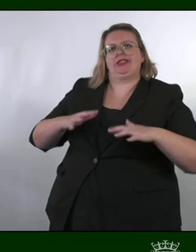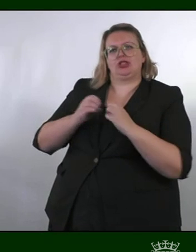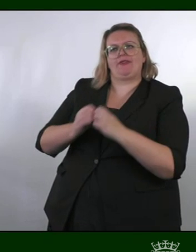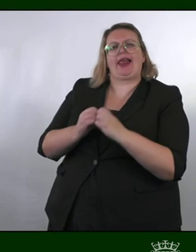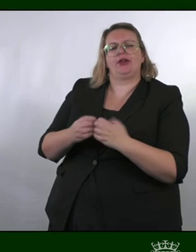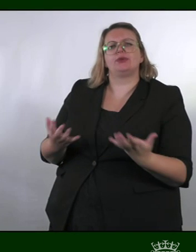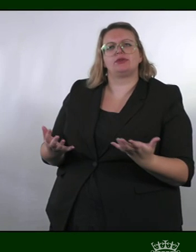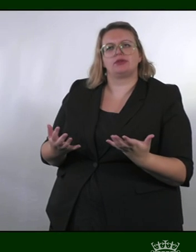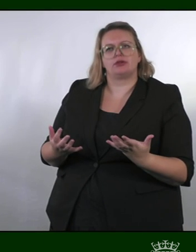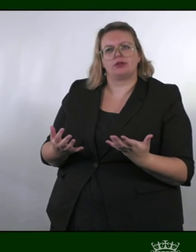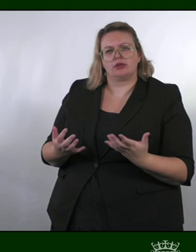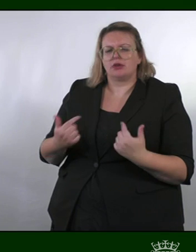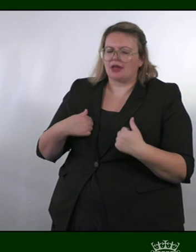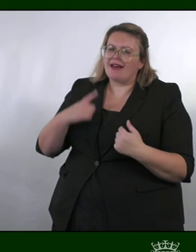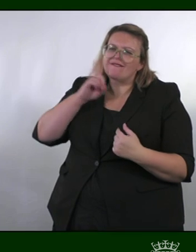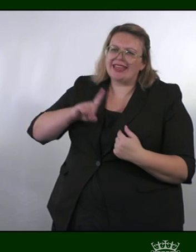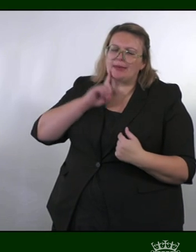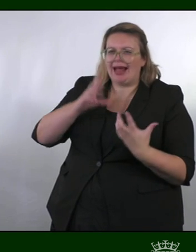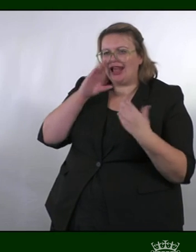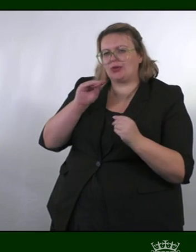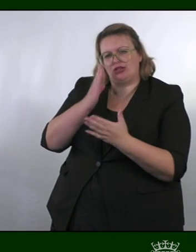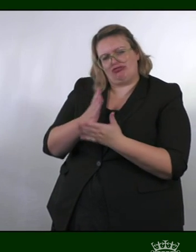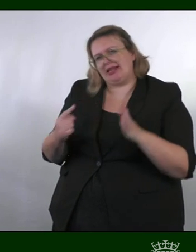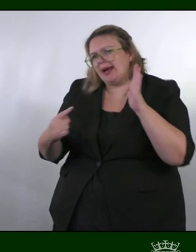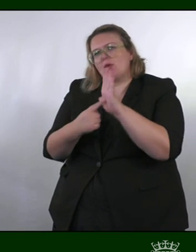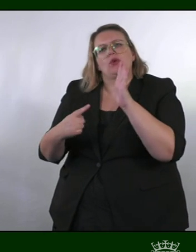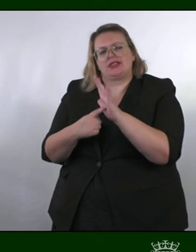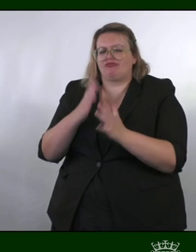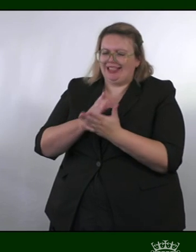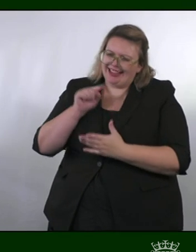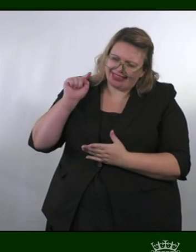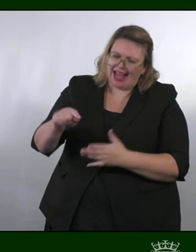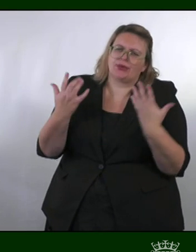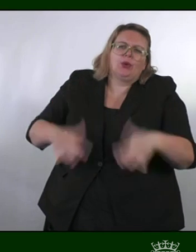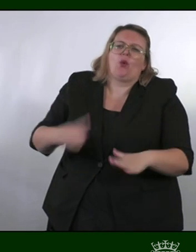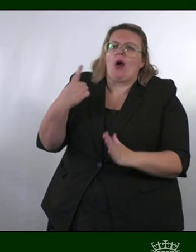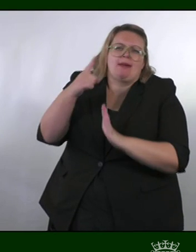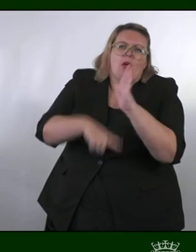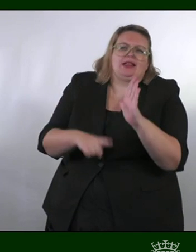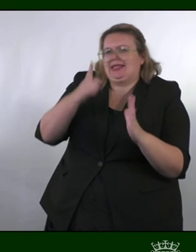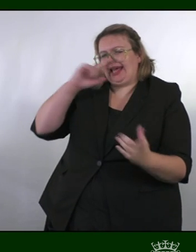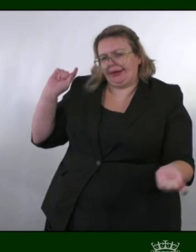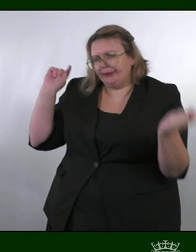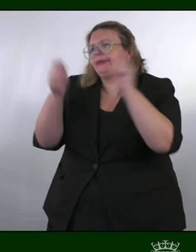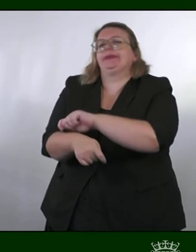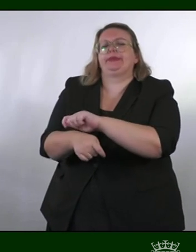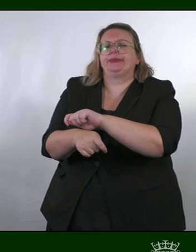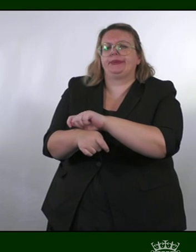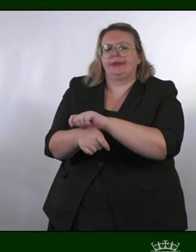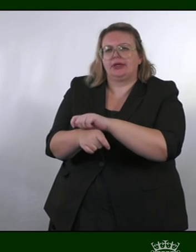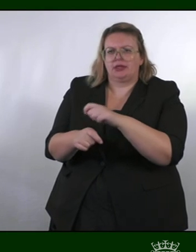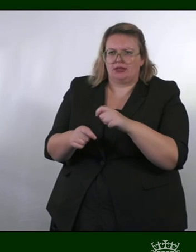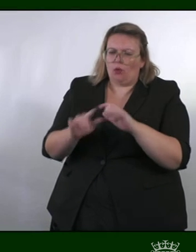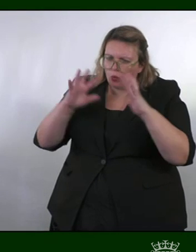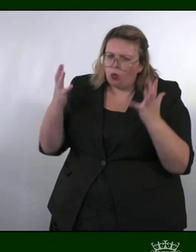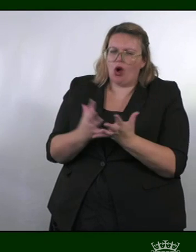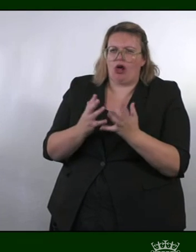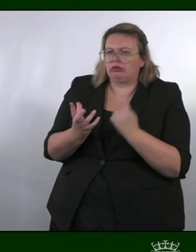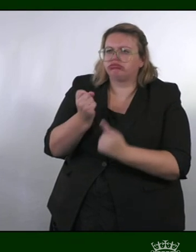Friend mentions—female education, which is the single policy that can really transform outcomes across the planet.